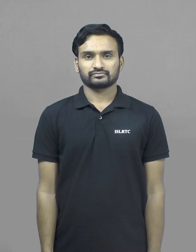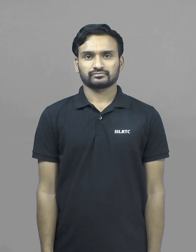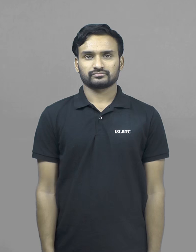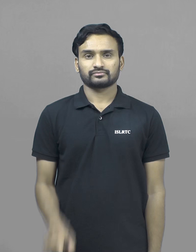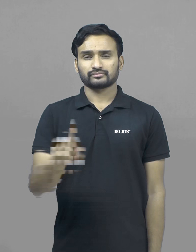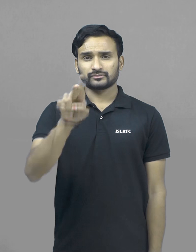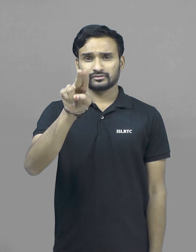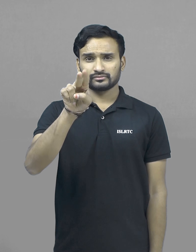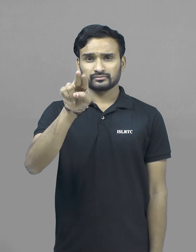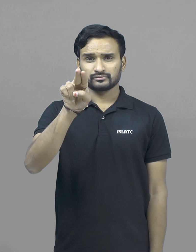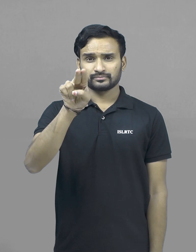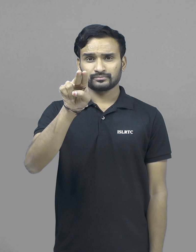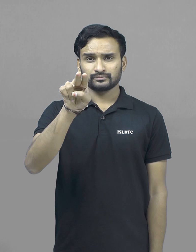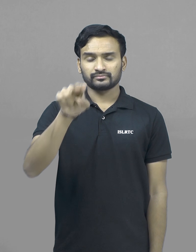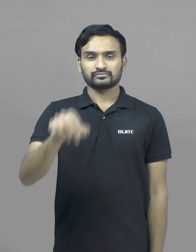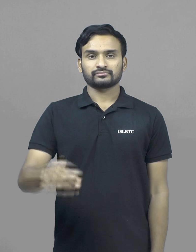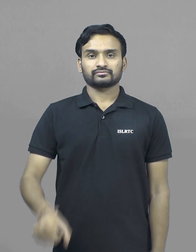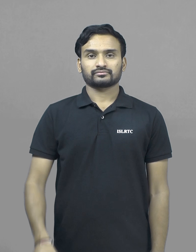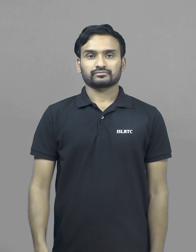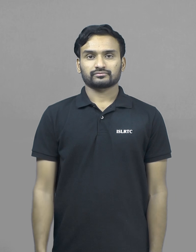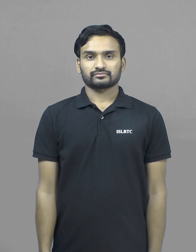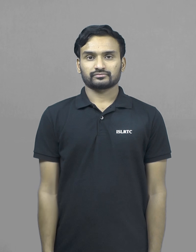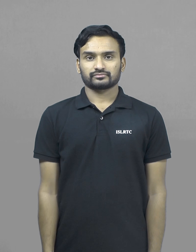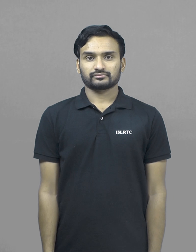Mean